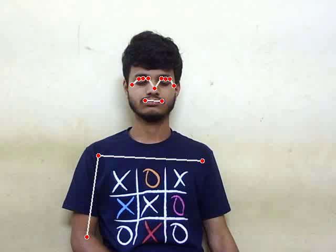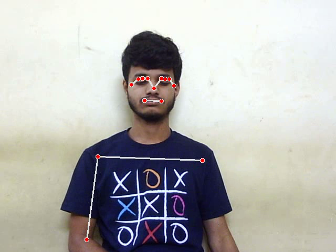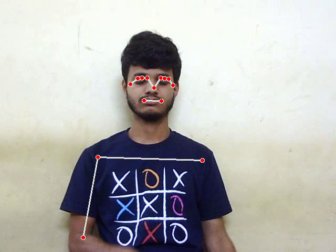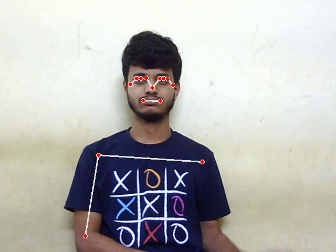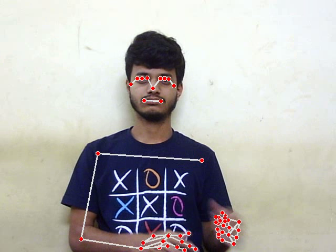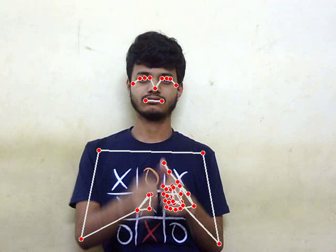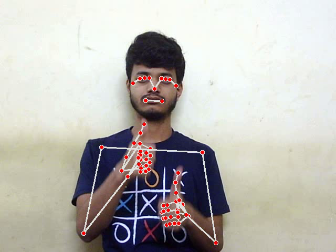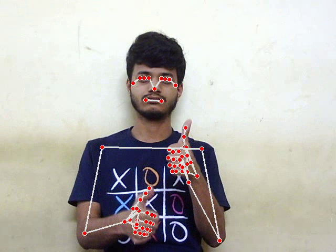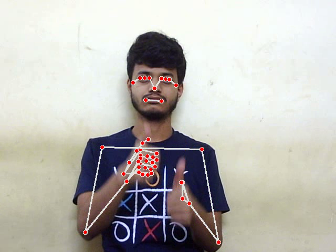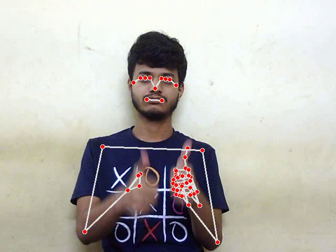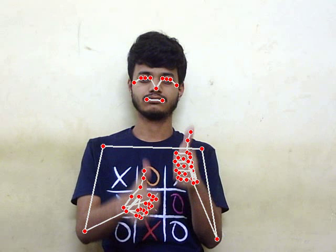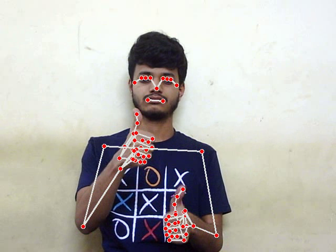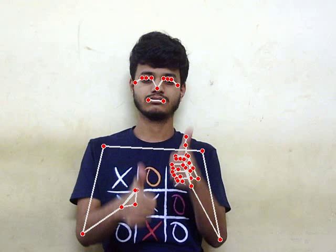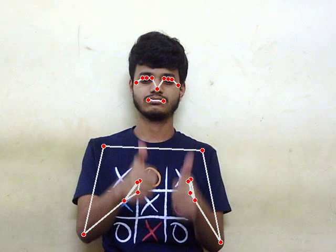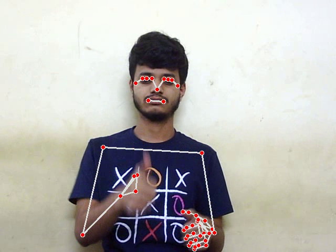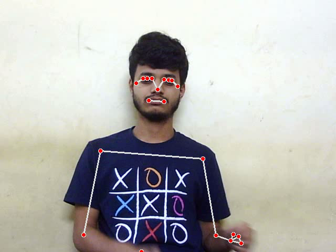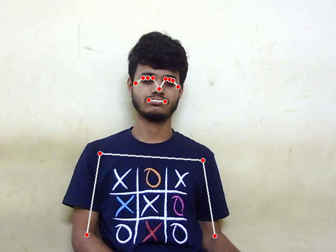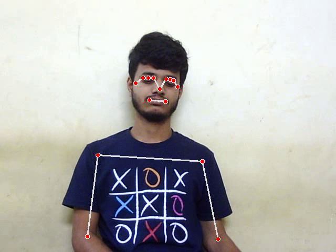which